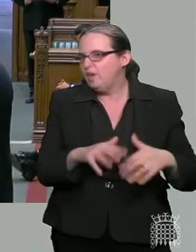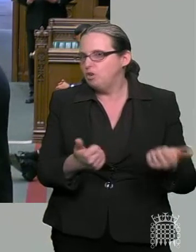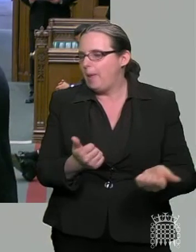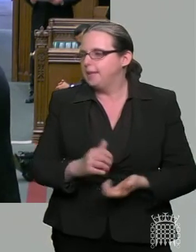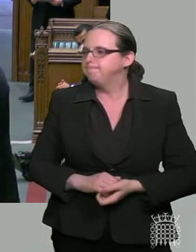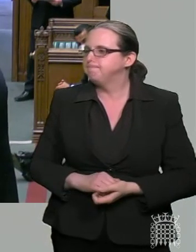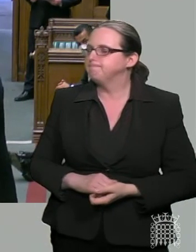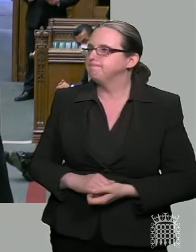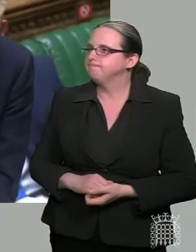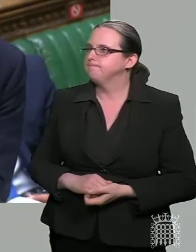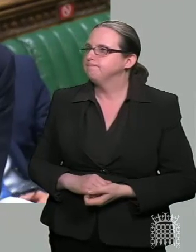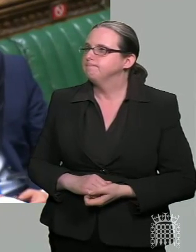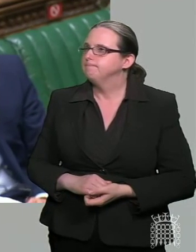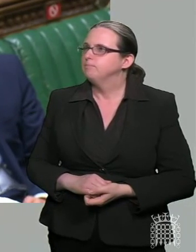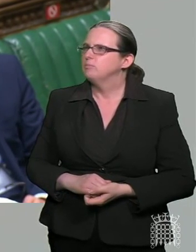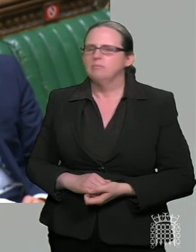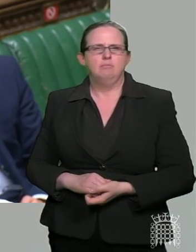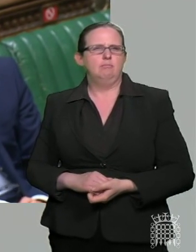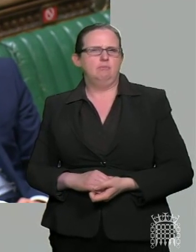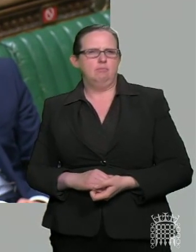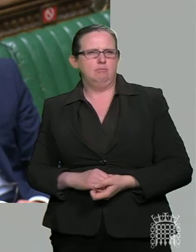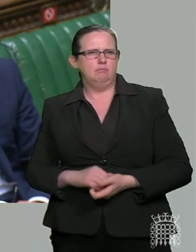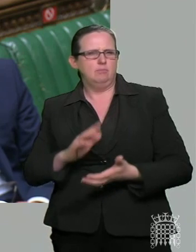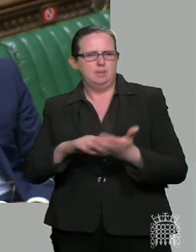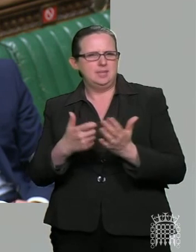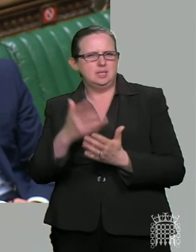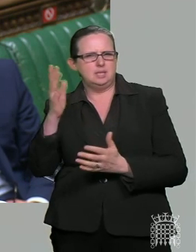I totally reject what the honourable Gentleman just said.